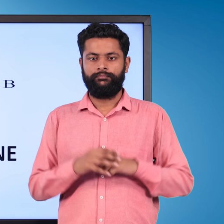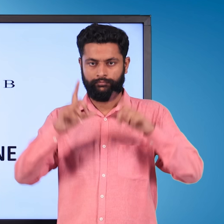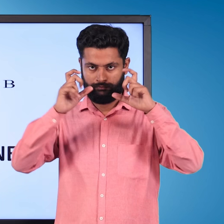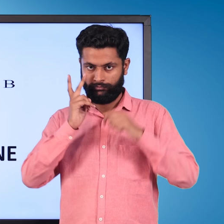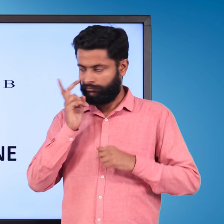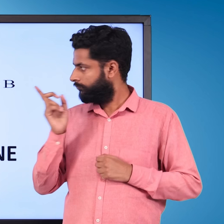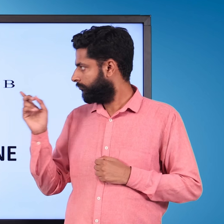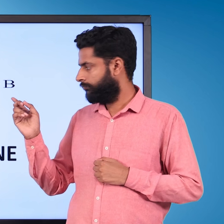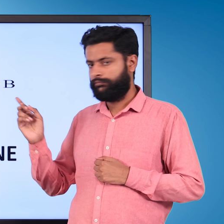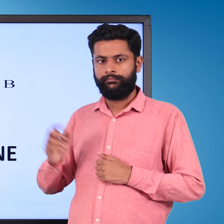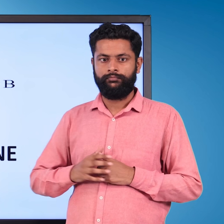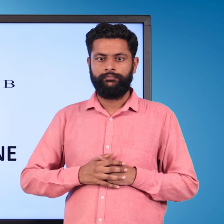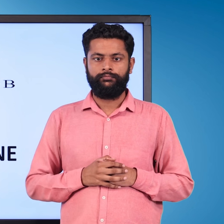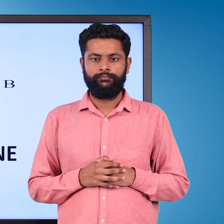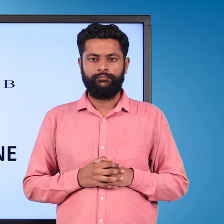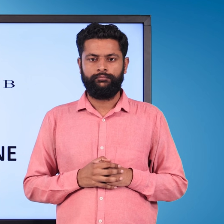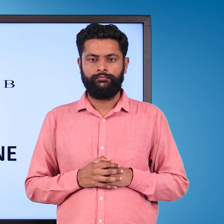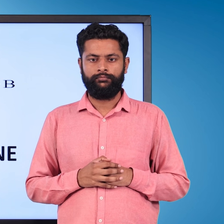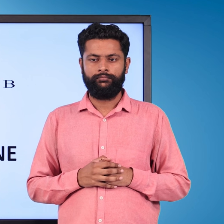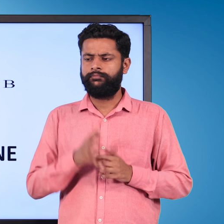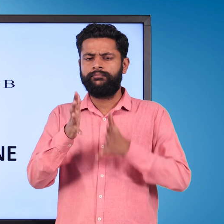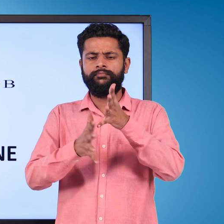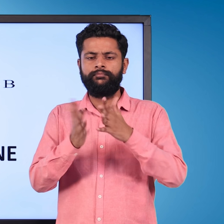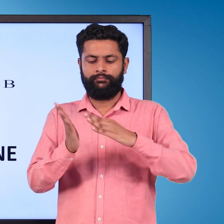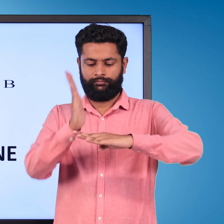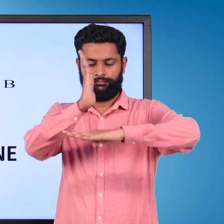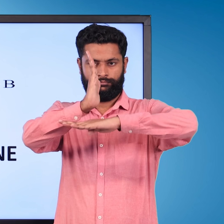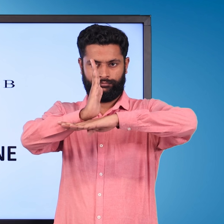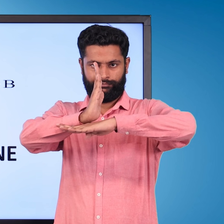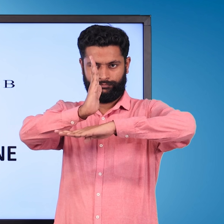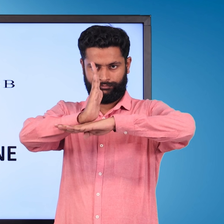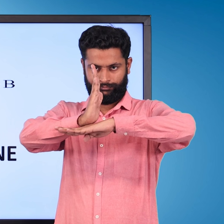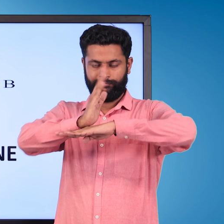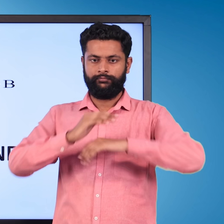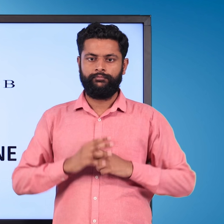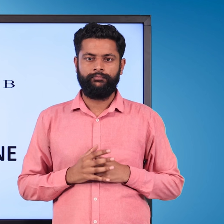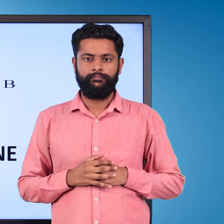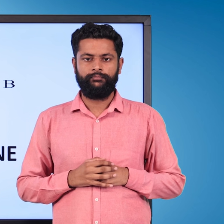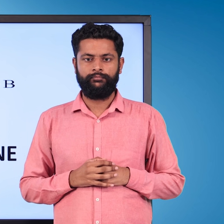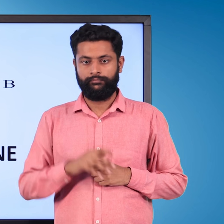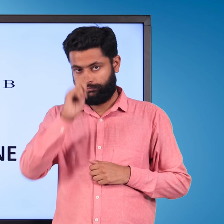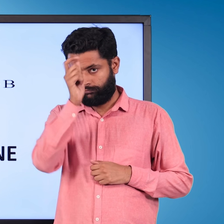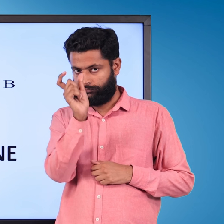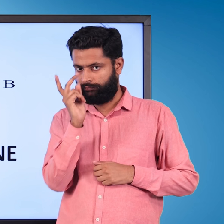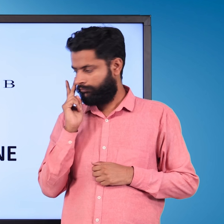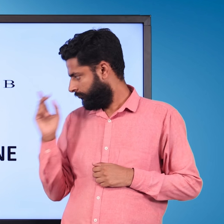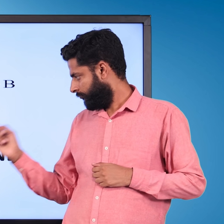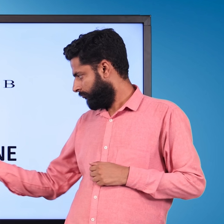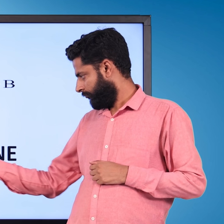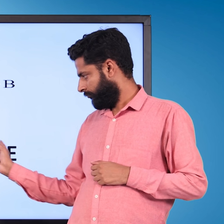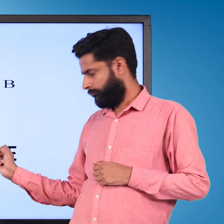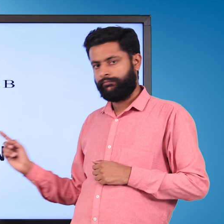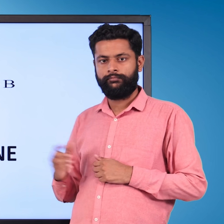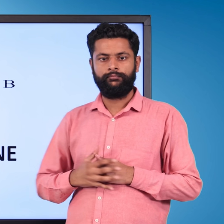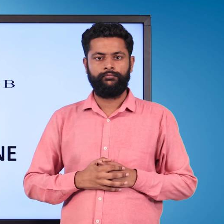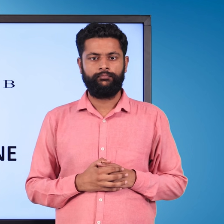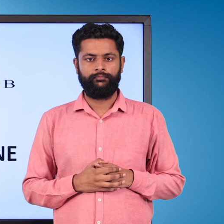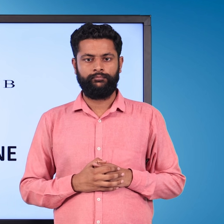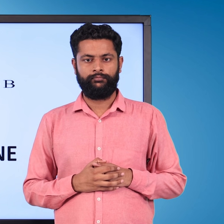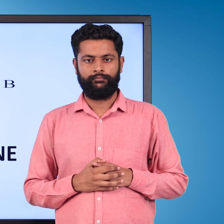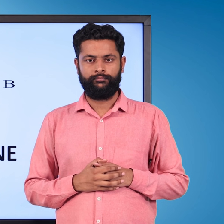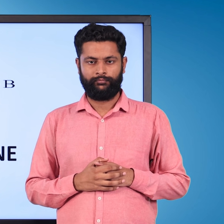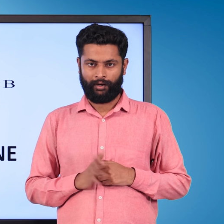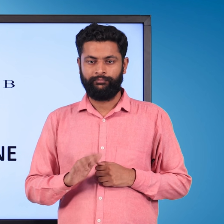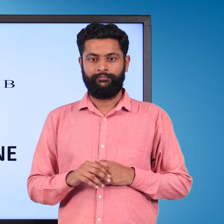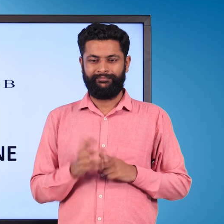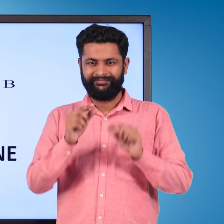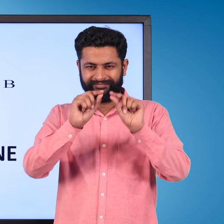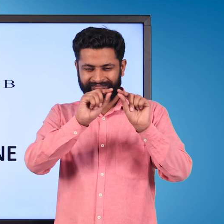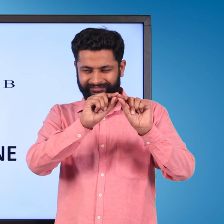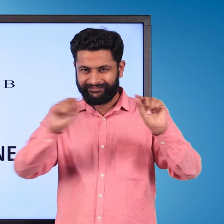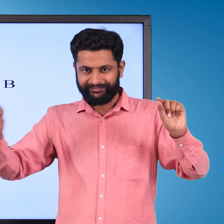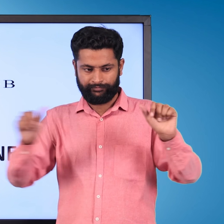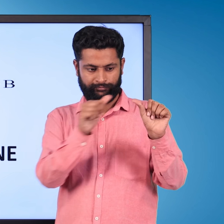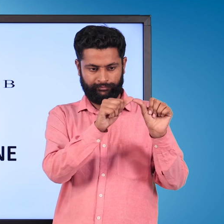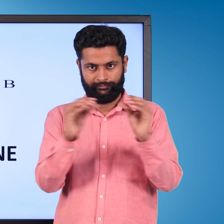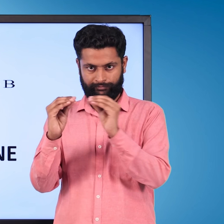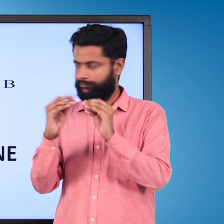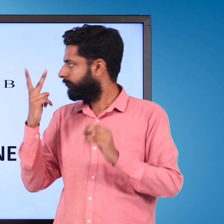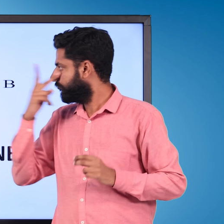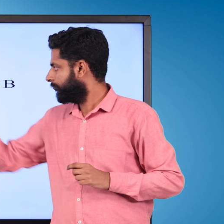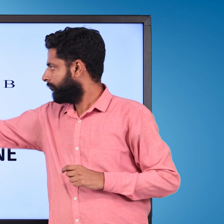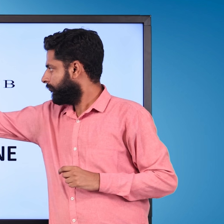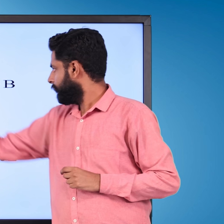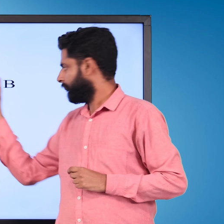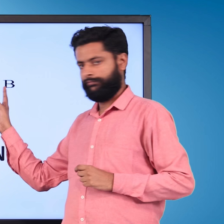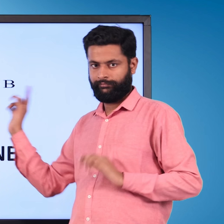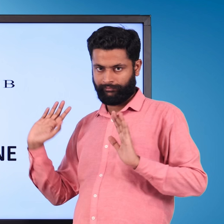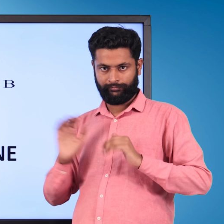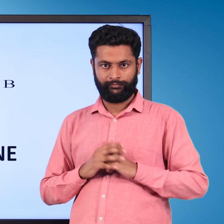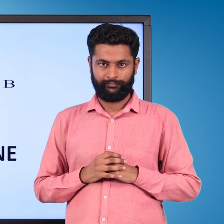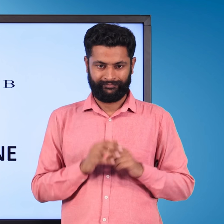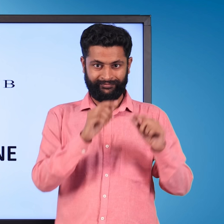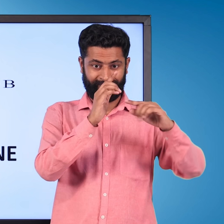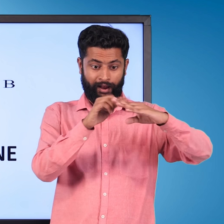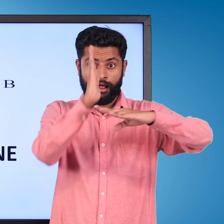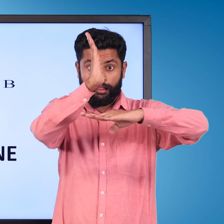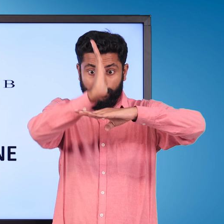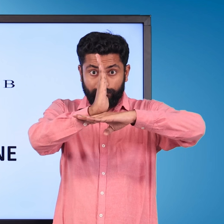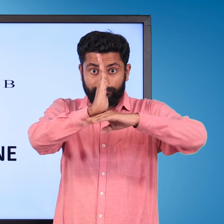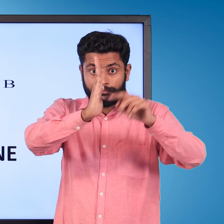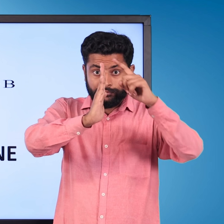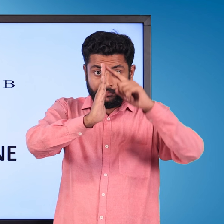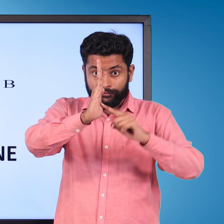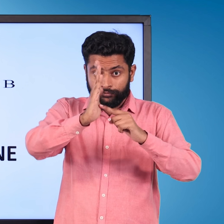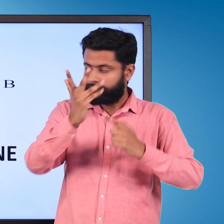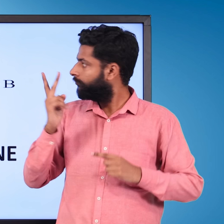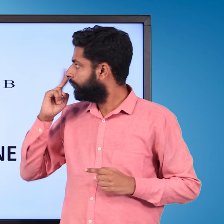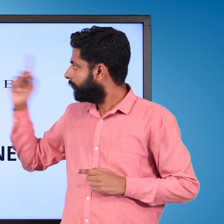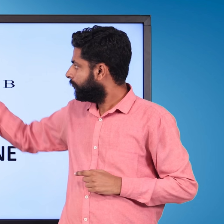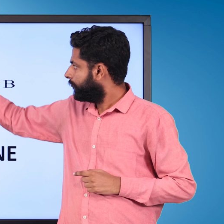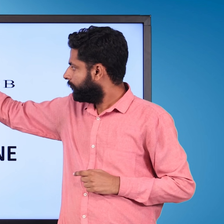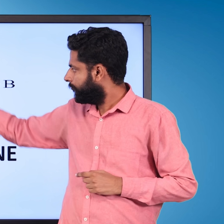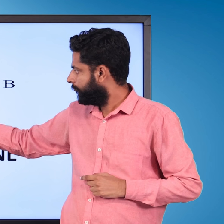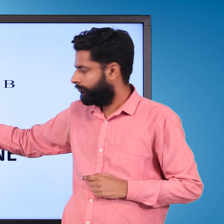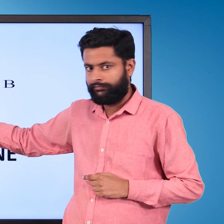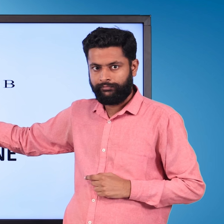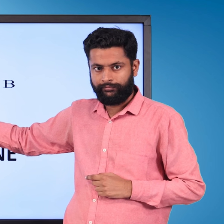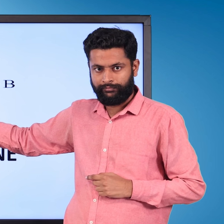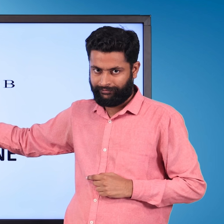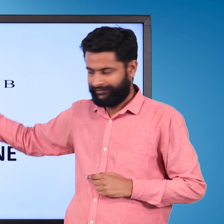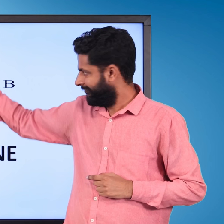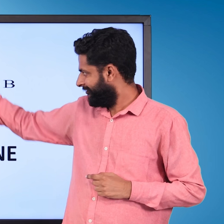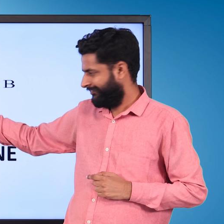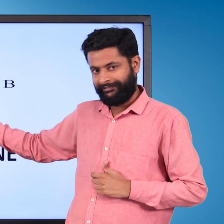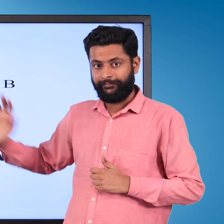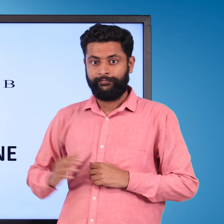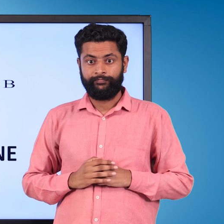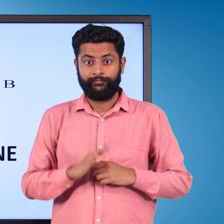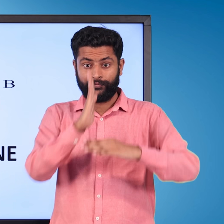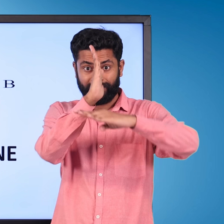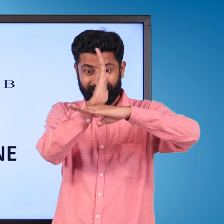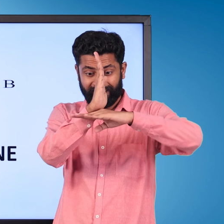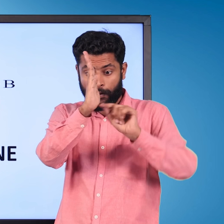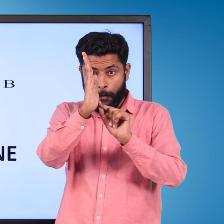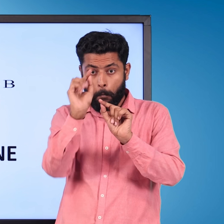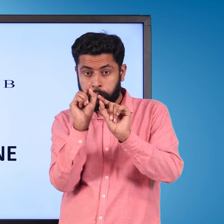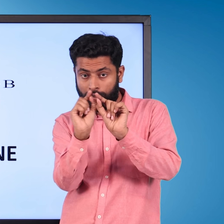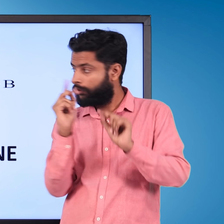Two intersecting lines are perpendicular and also refers to its symbol. Two intersecting lines are perpendicular